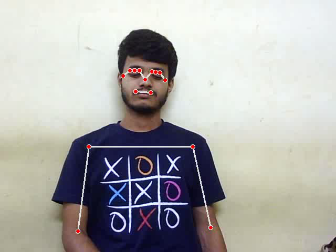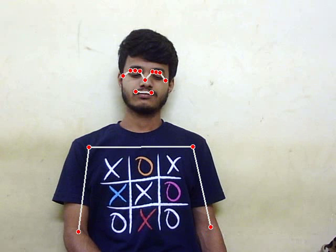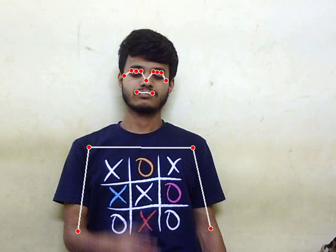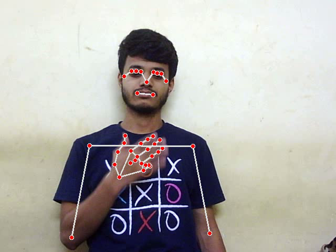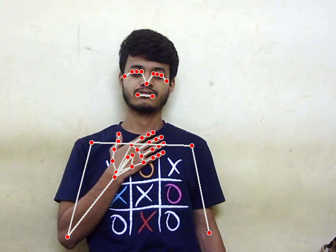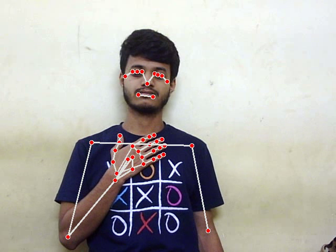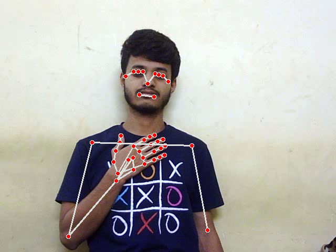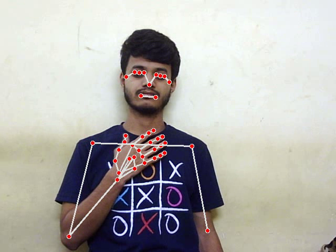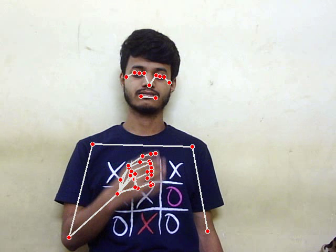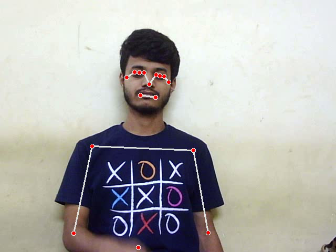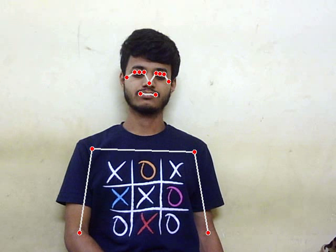my